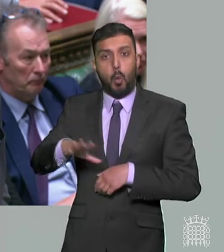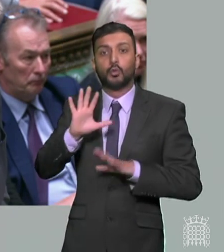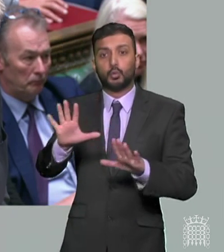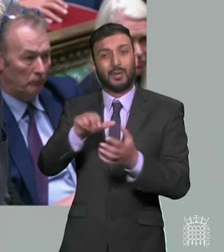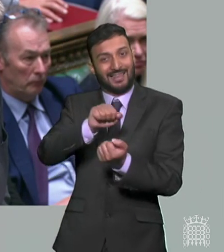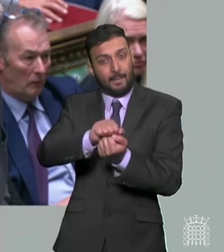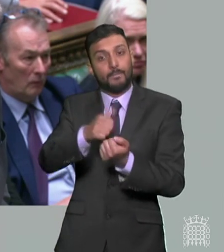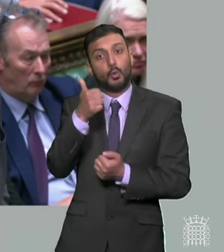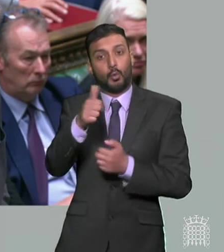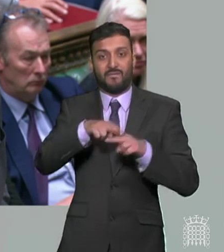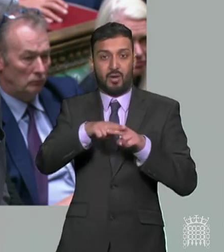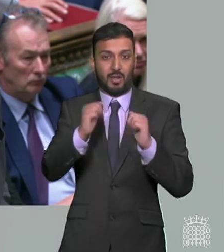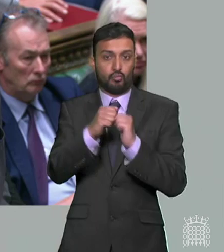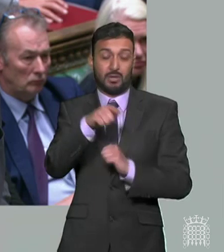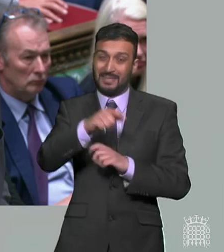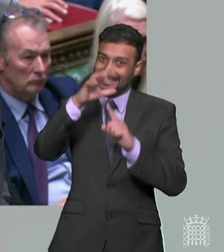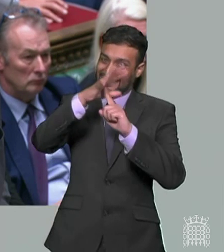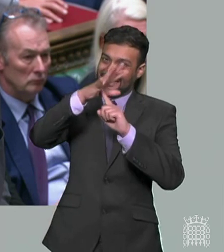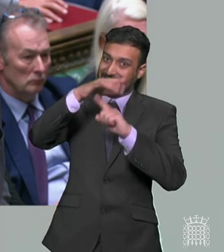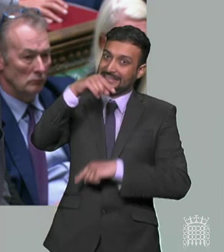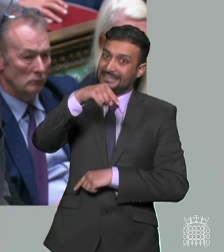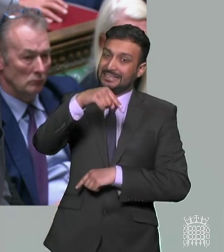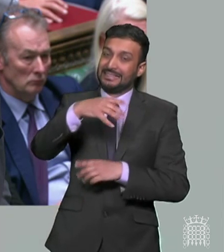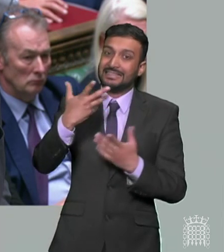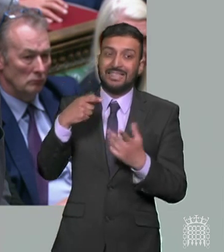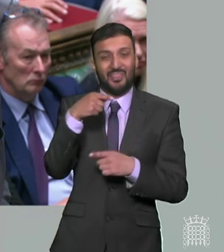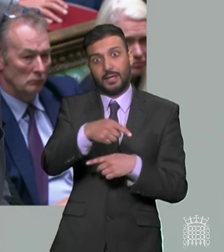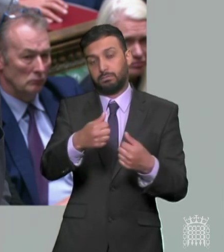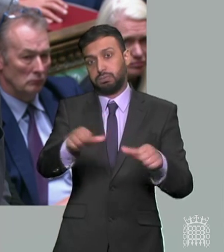That is what really matters, and it is a great legacy for all of us.